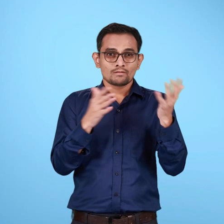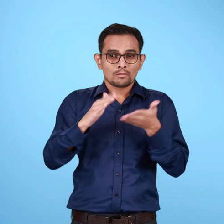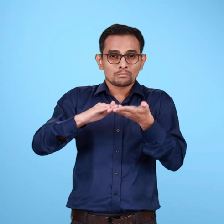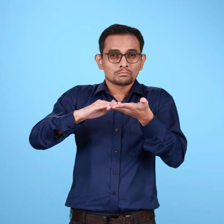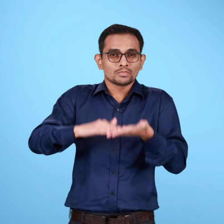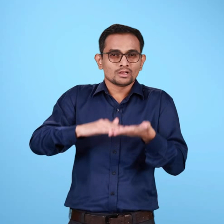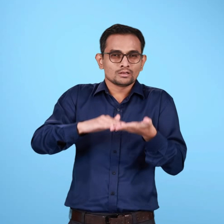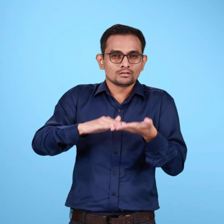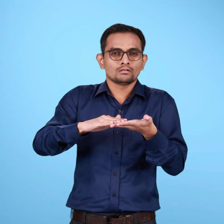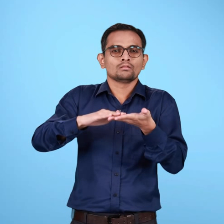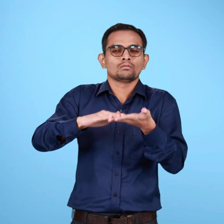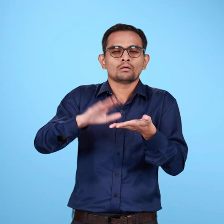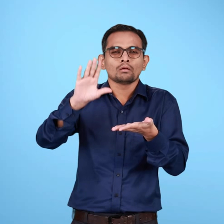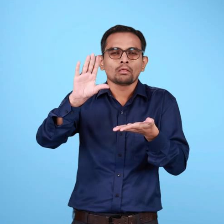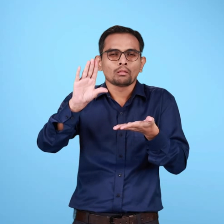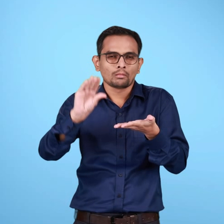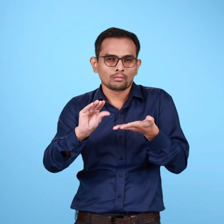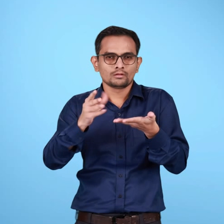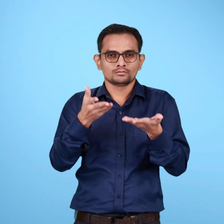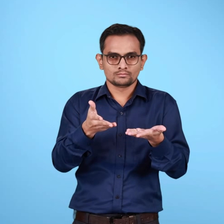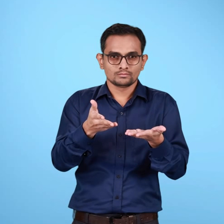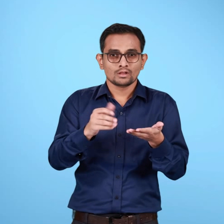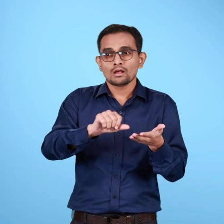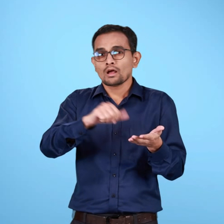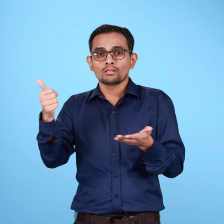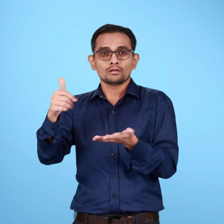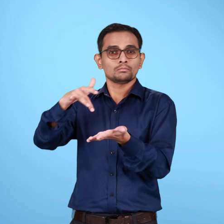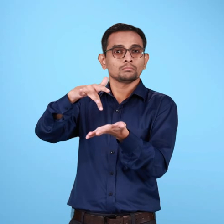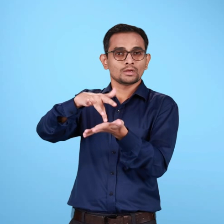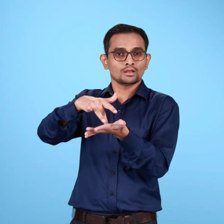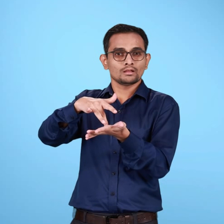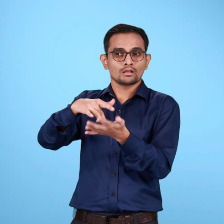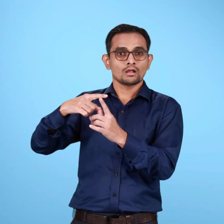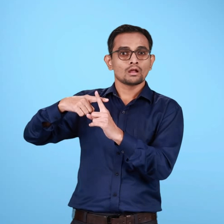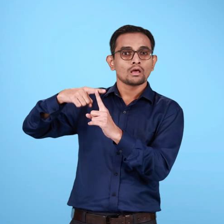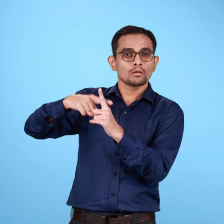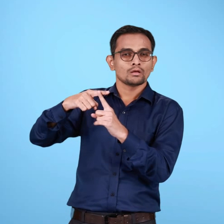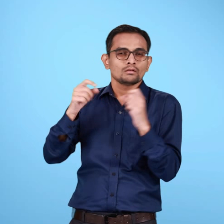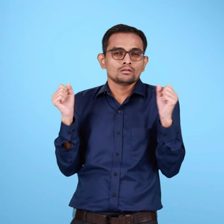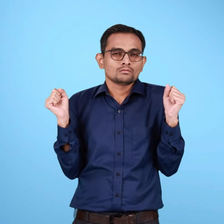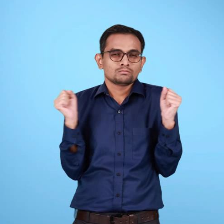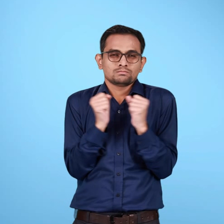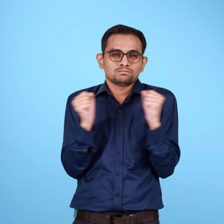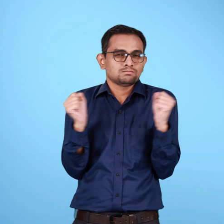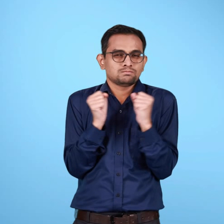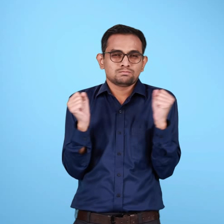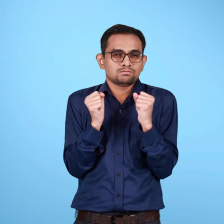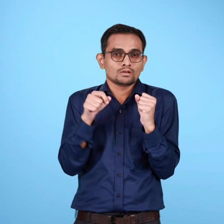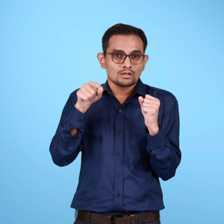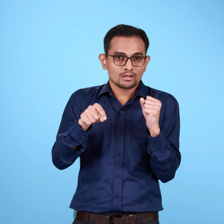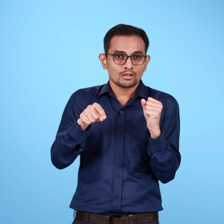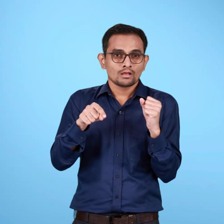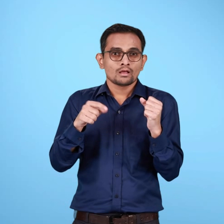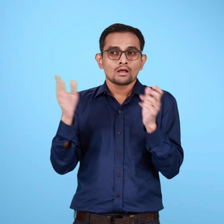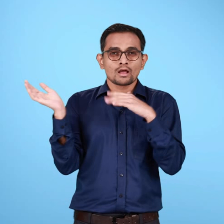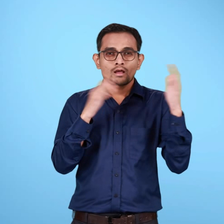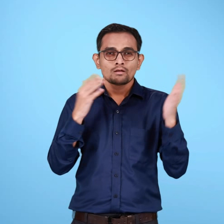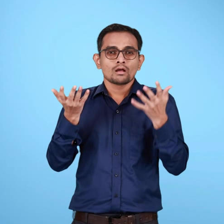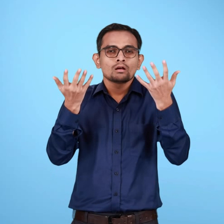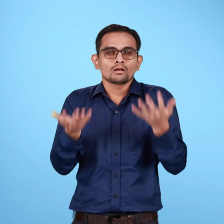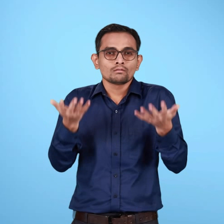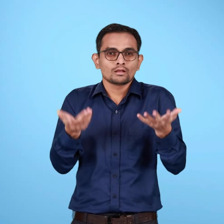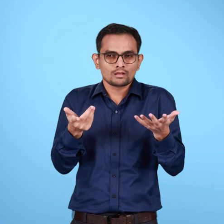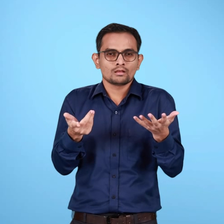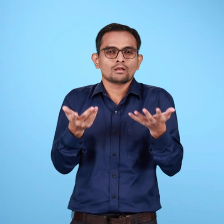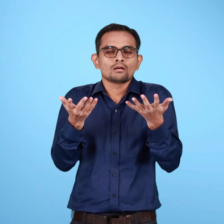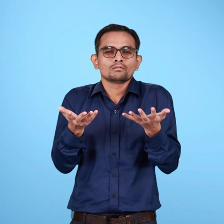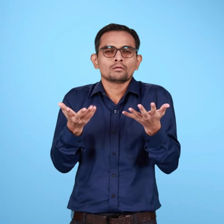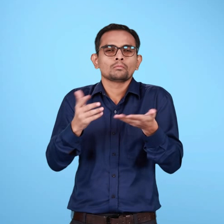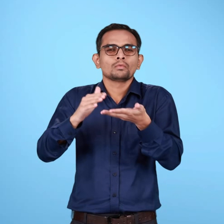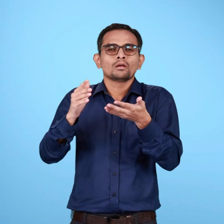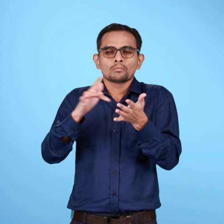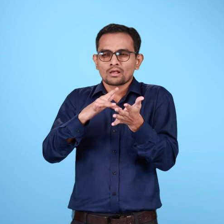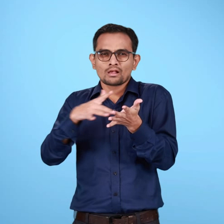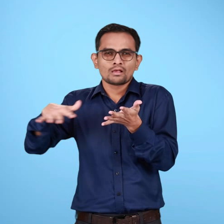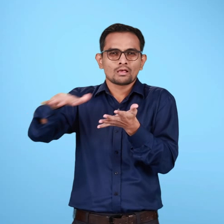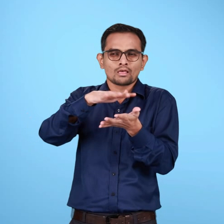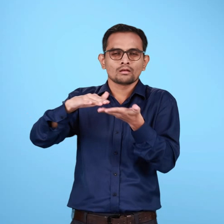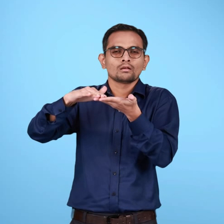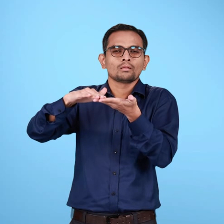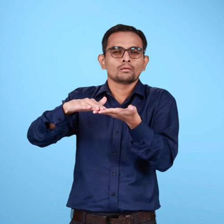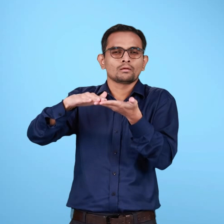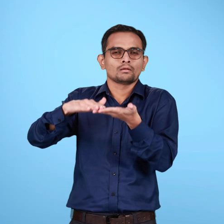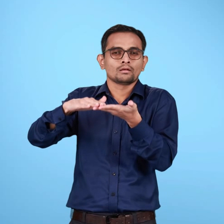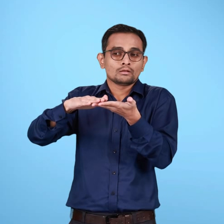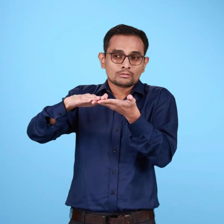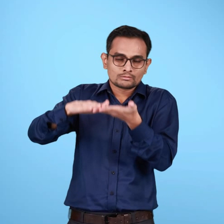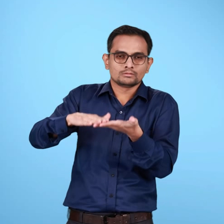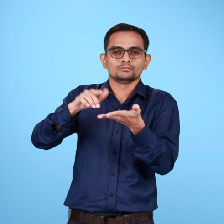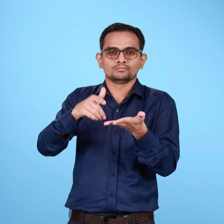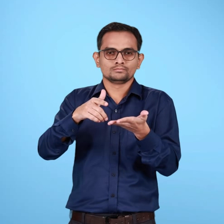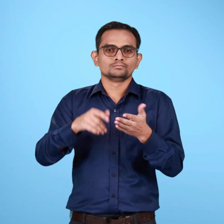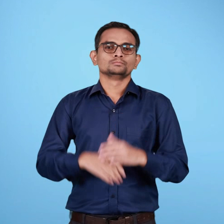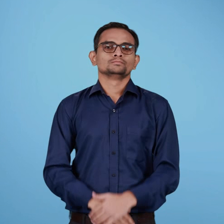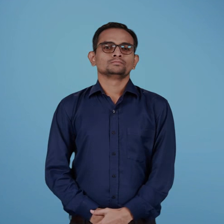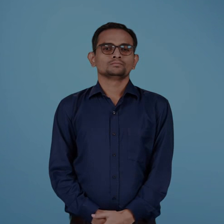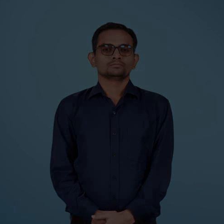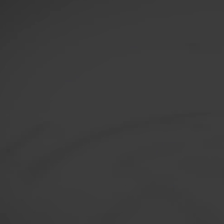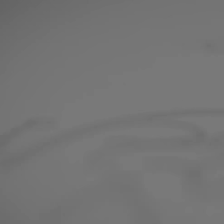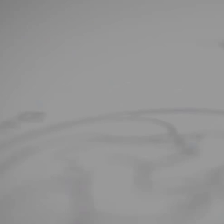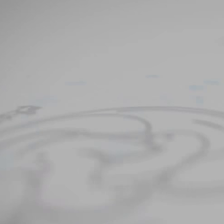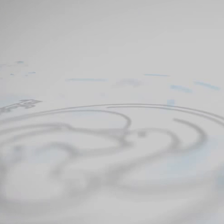a high pressure area.